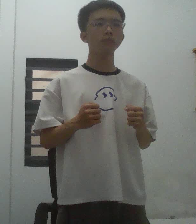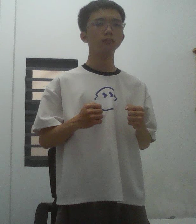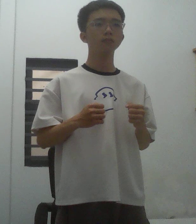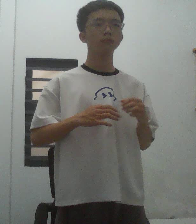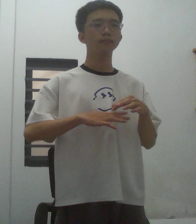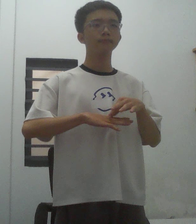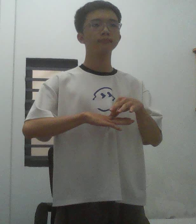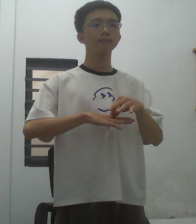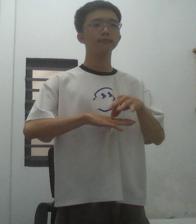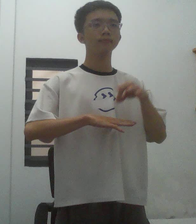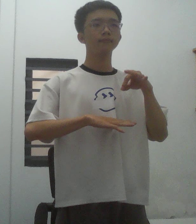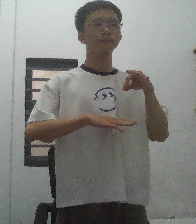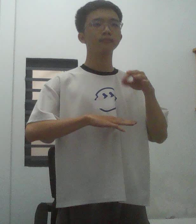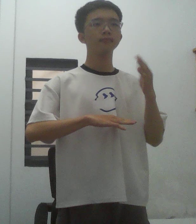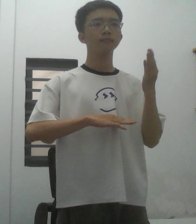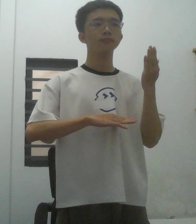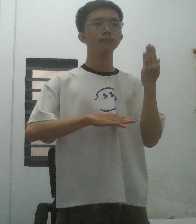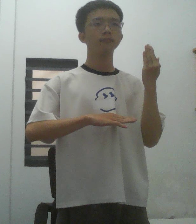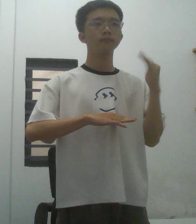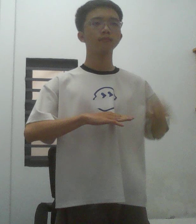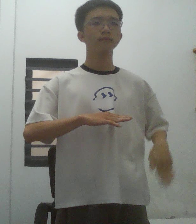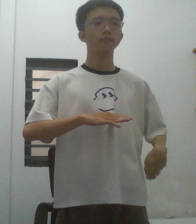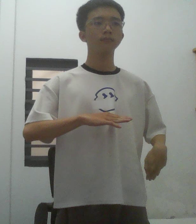tuan sau